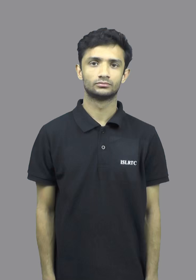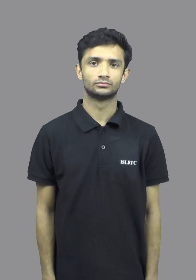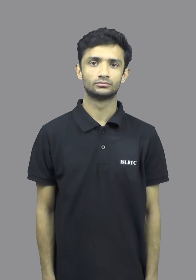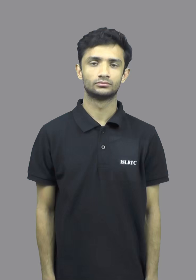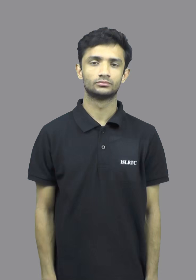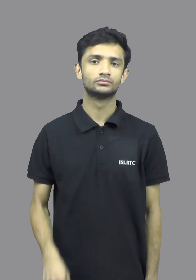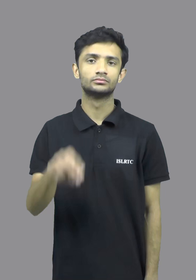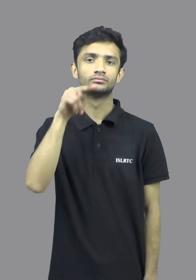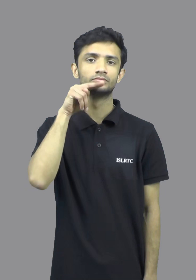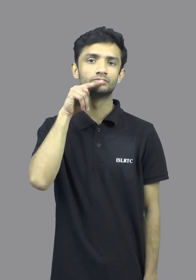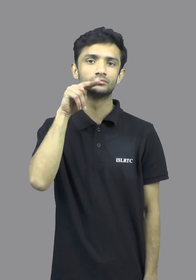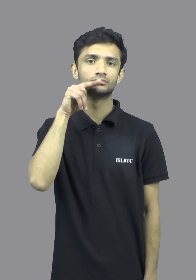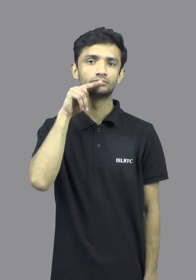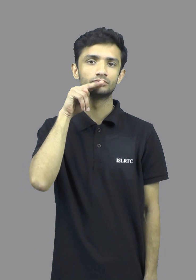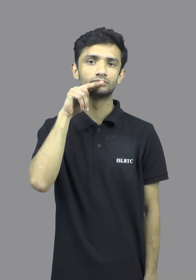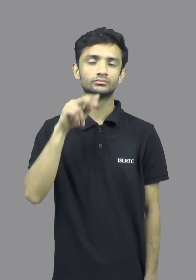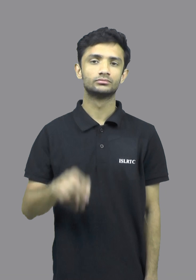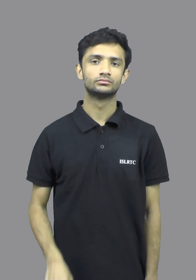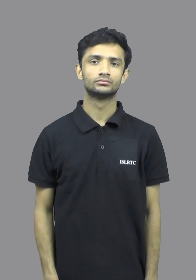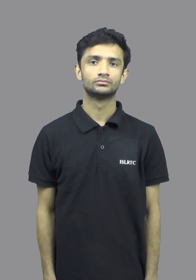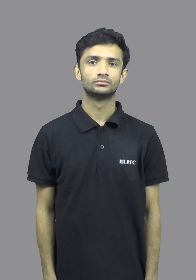Nigeria